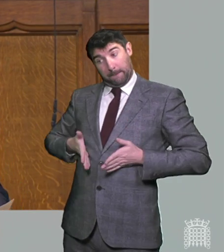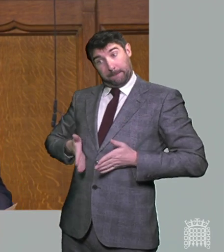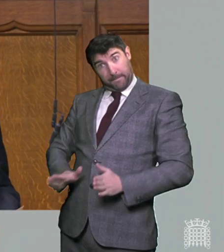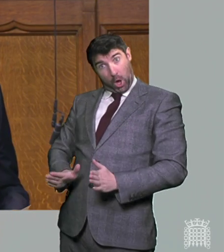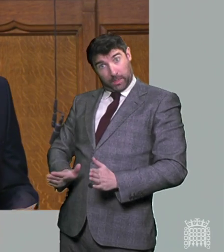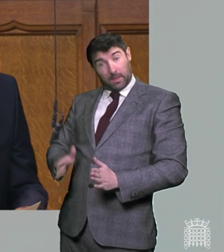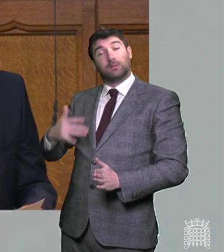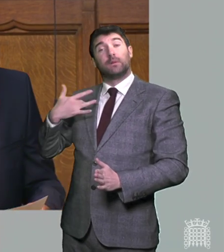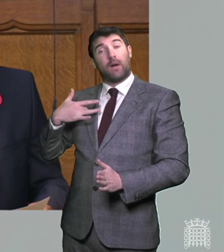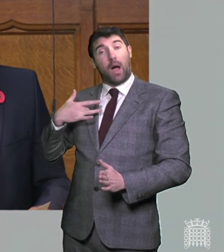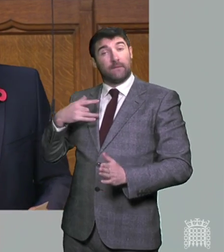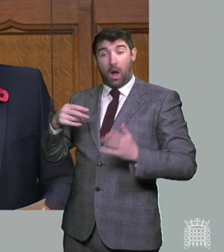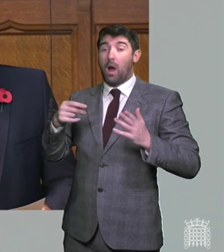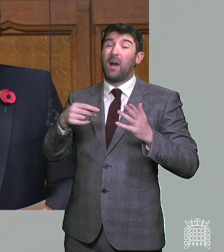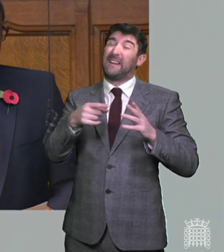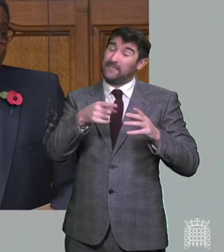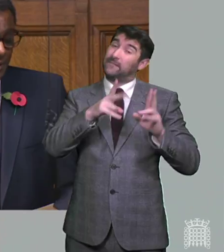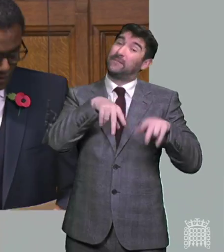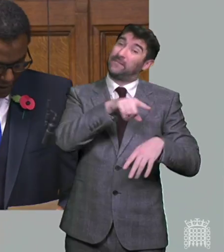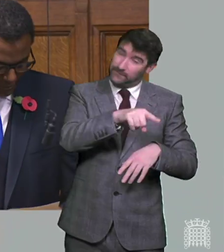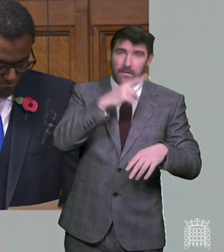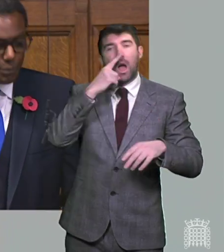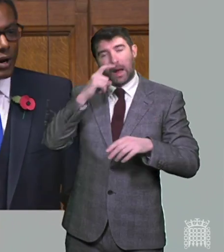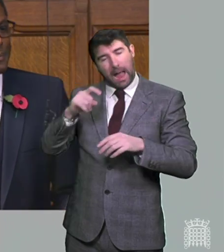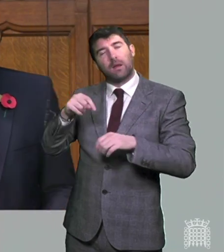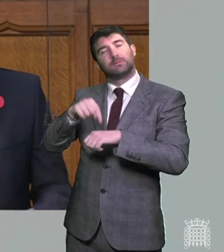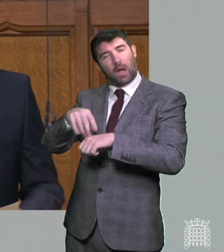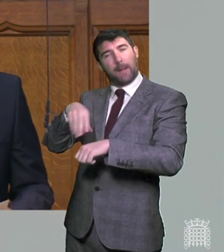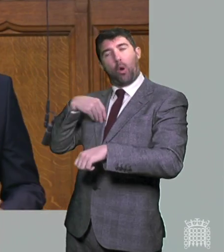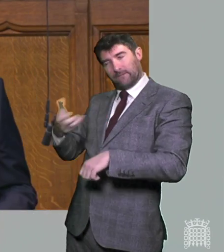This meant that, in his case, he was not entitled to leave to raise his son.